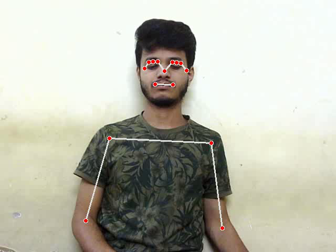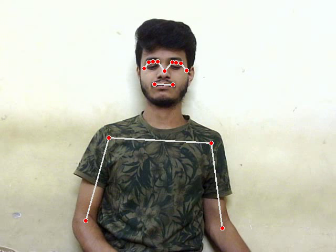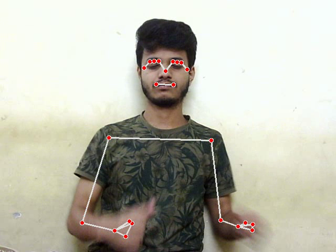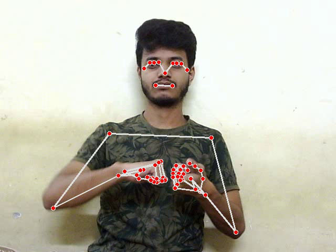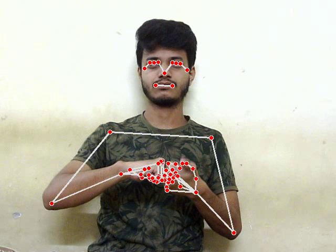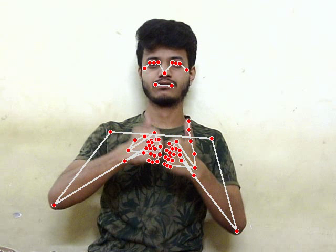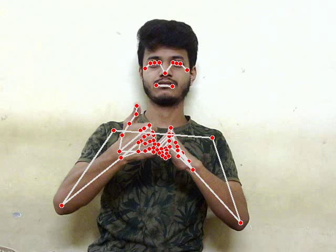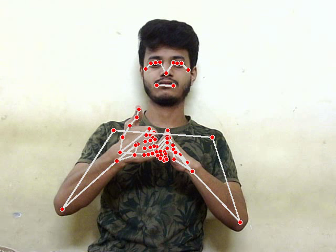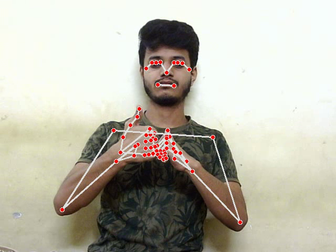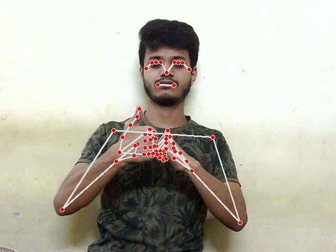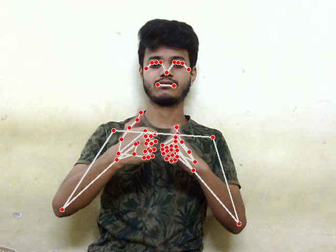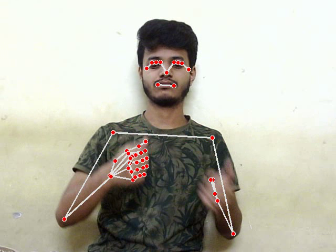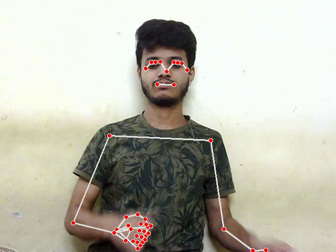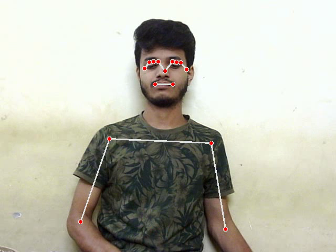how